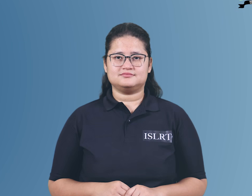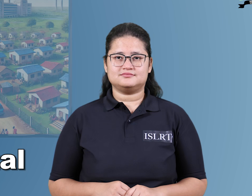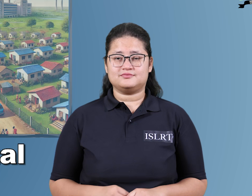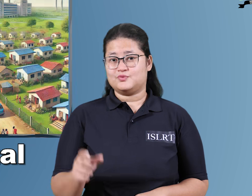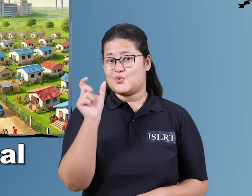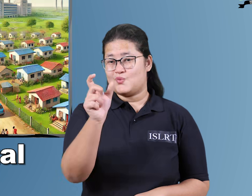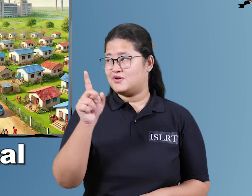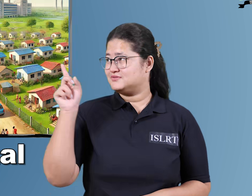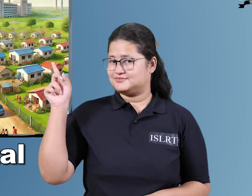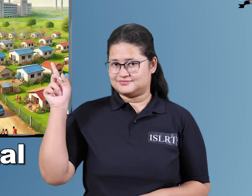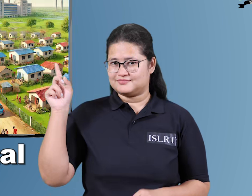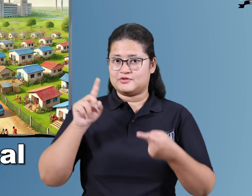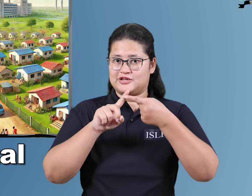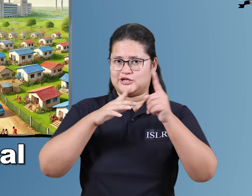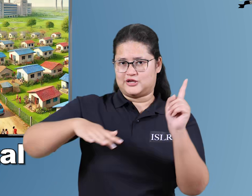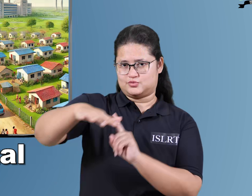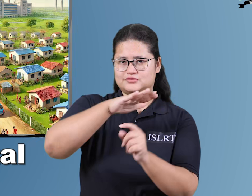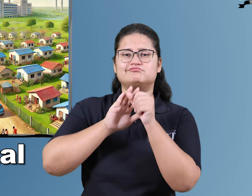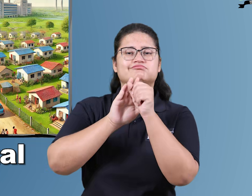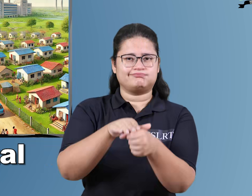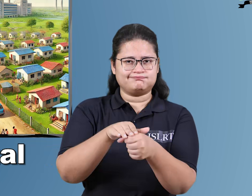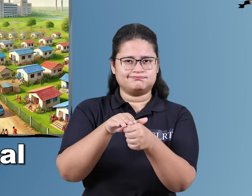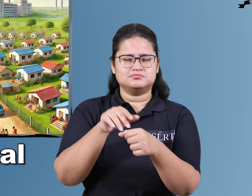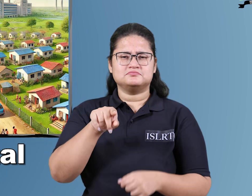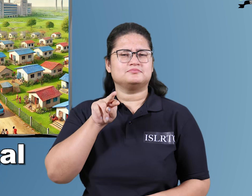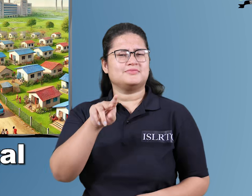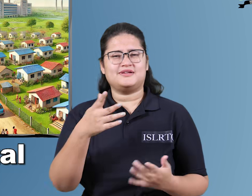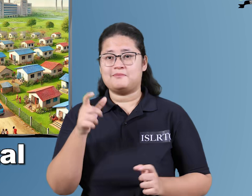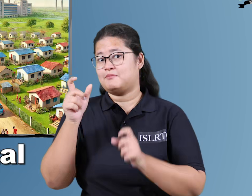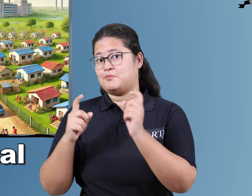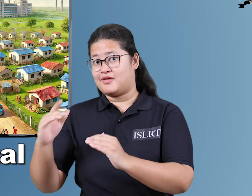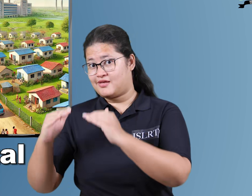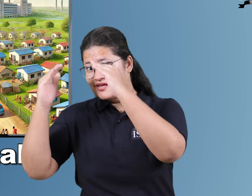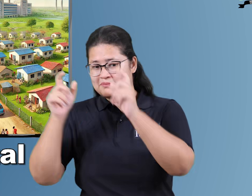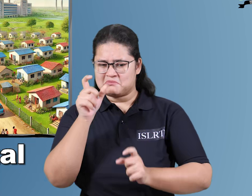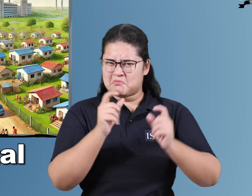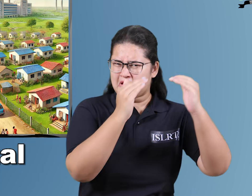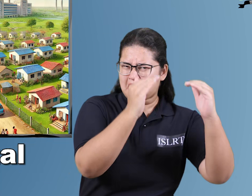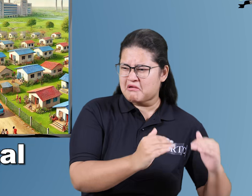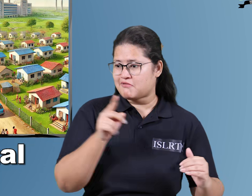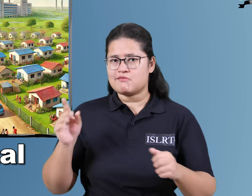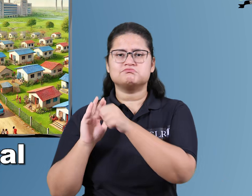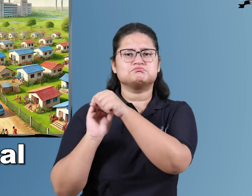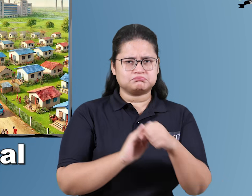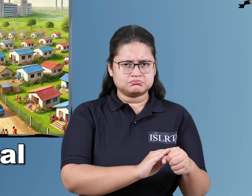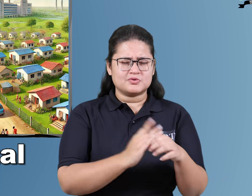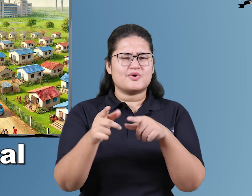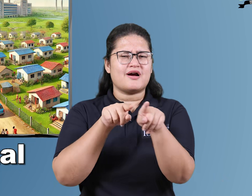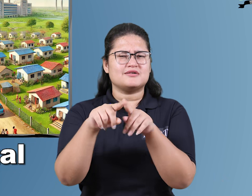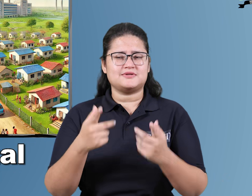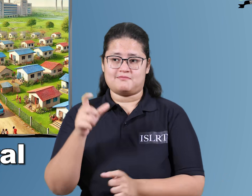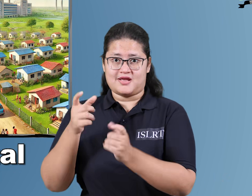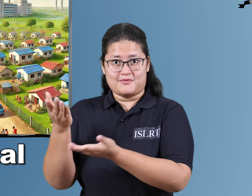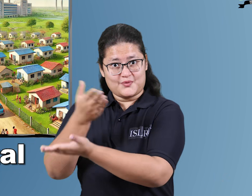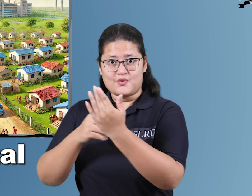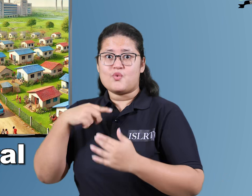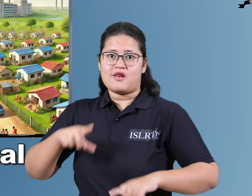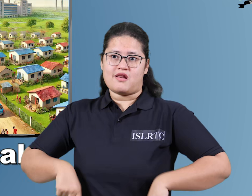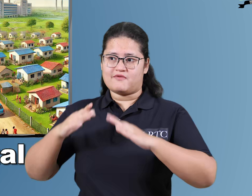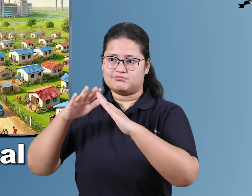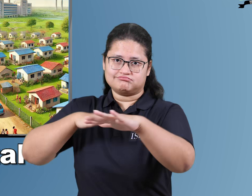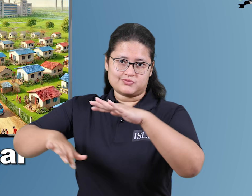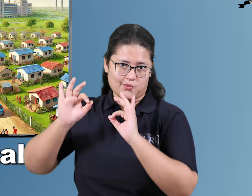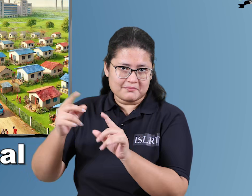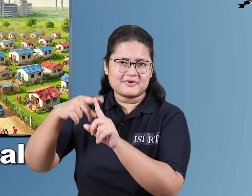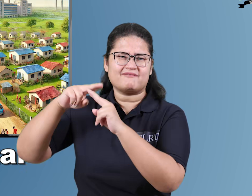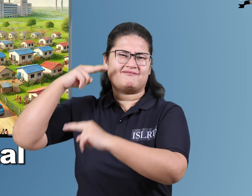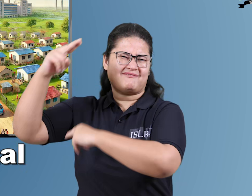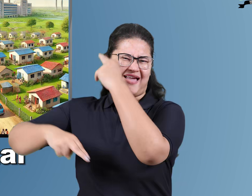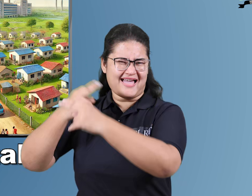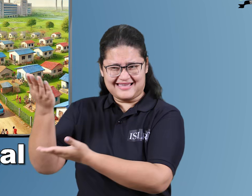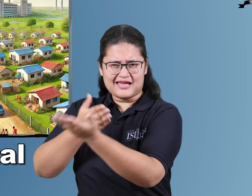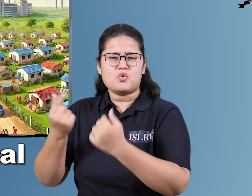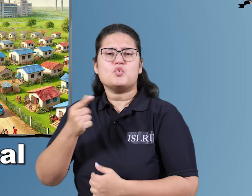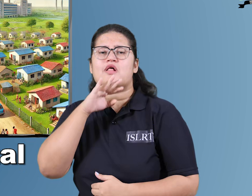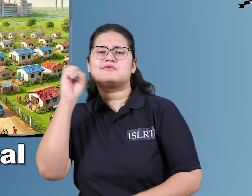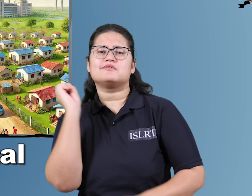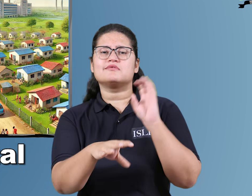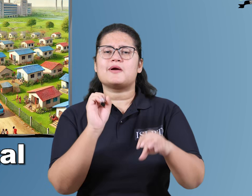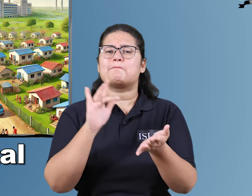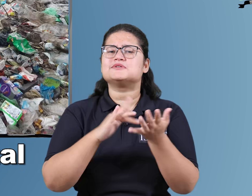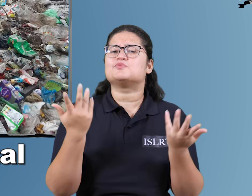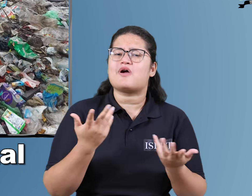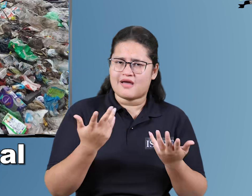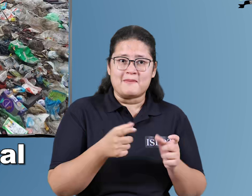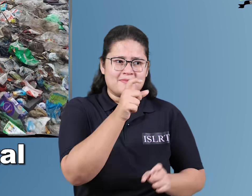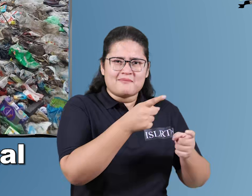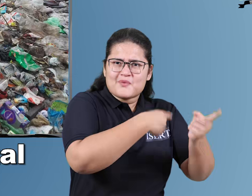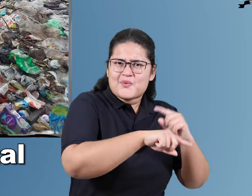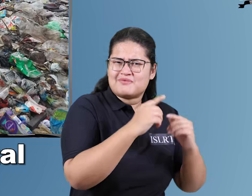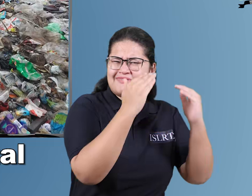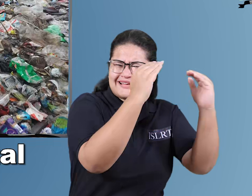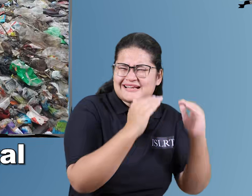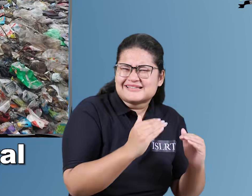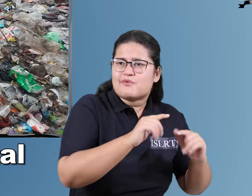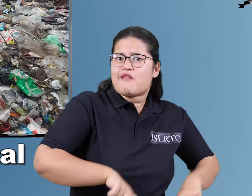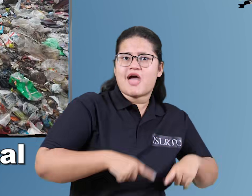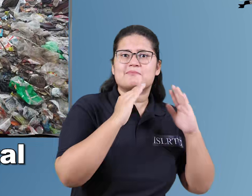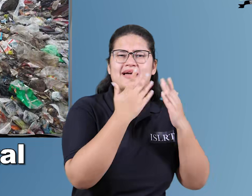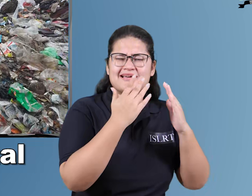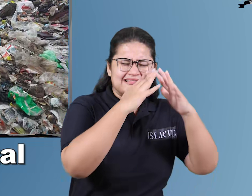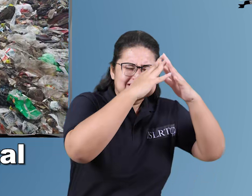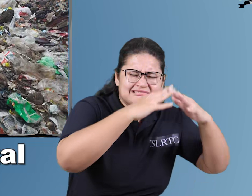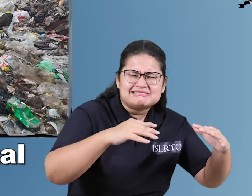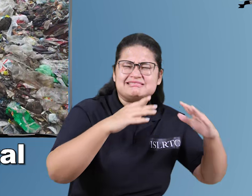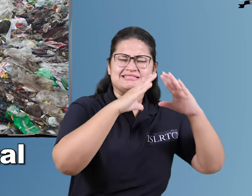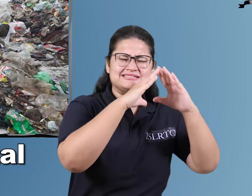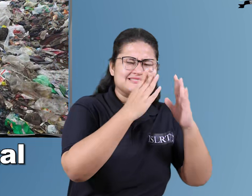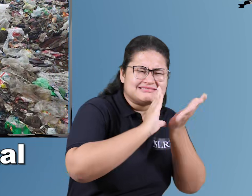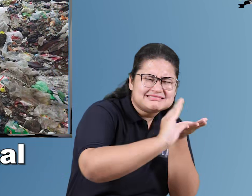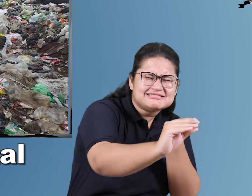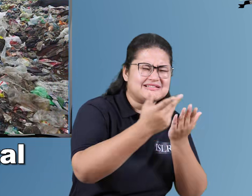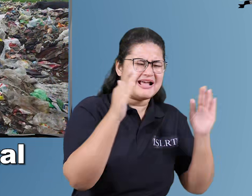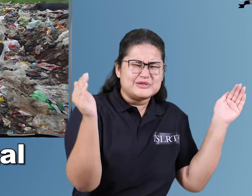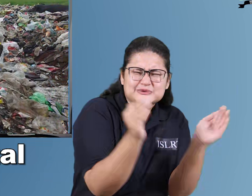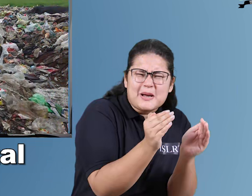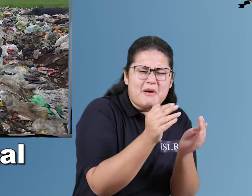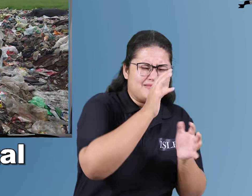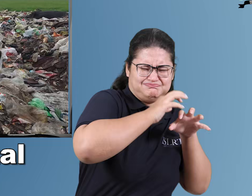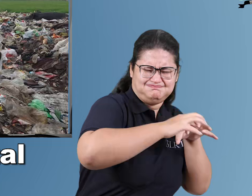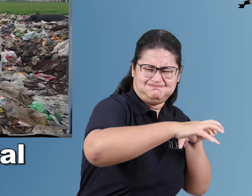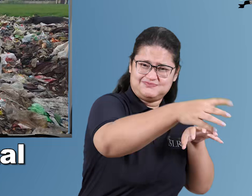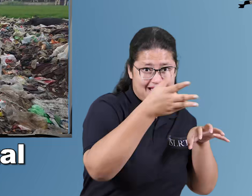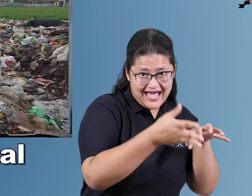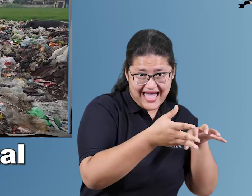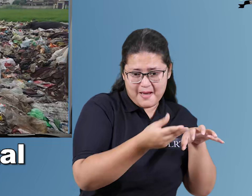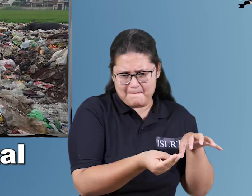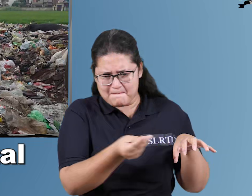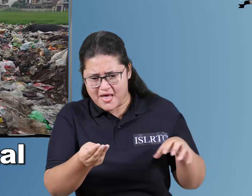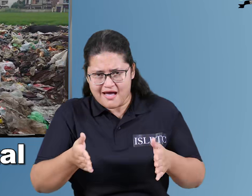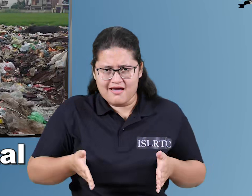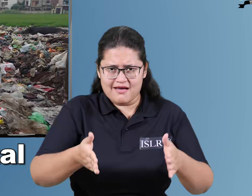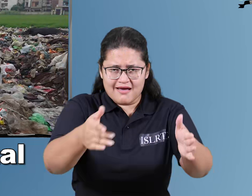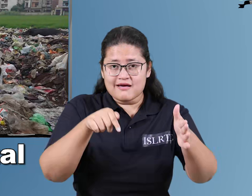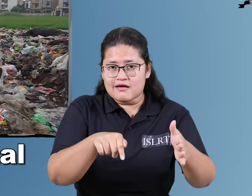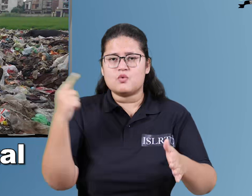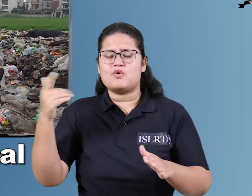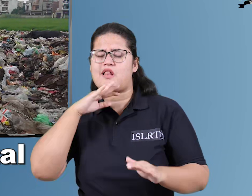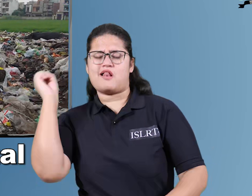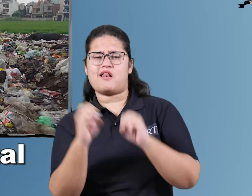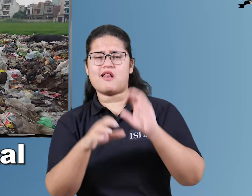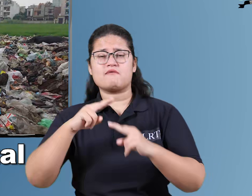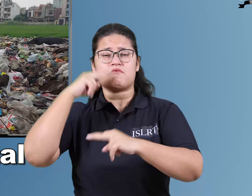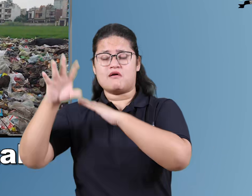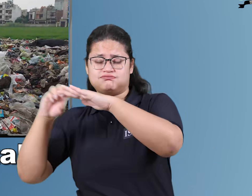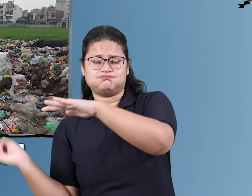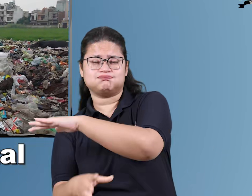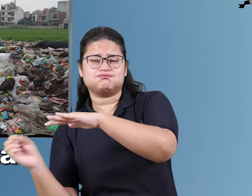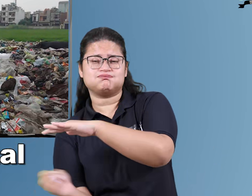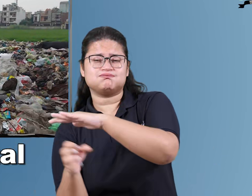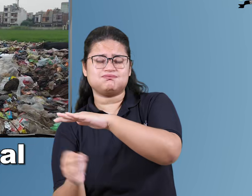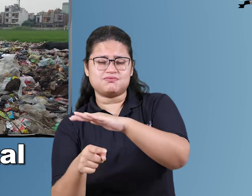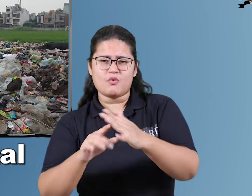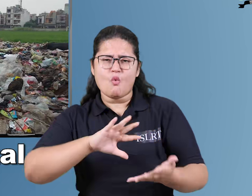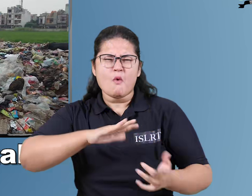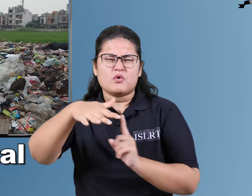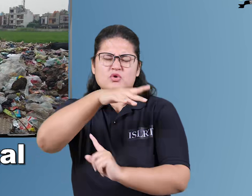Environmental Racism It refers to the discrimination practiced by privileged or high-income communities towards low-income communities. For example, companies set up their factories and industries in close proximity to neighbourhoods inhabited by low-income communities. Dumping of waste from the factory into the neighbourhood pollutes